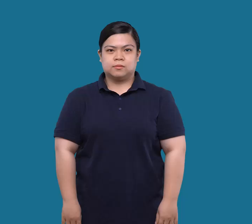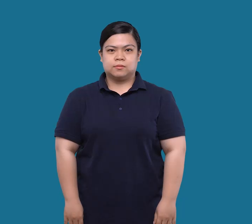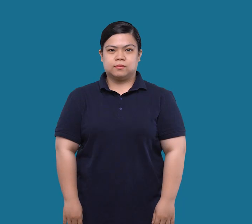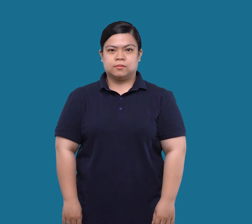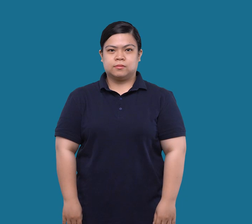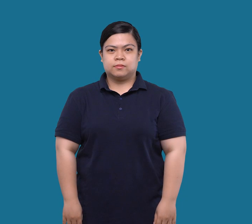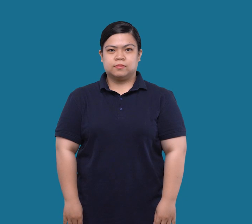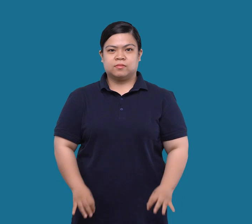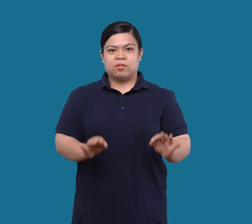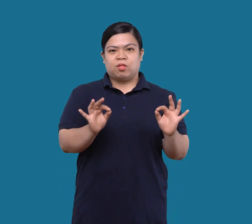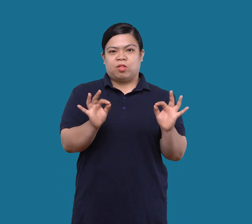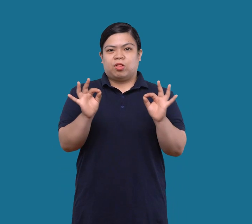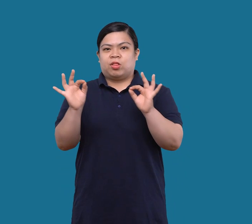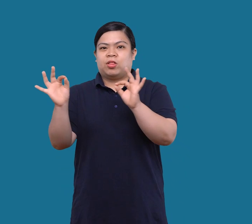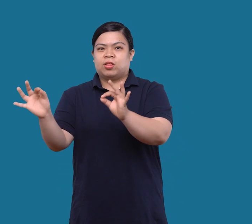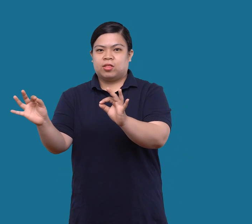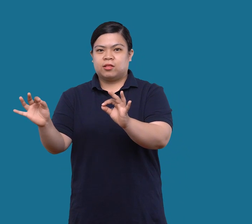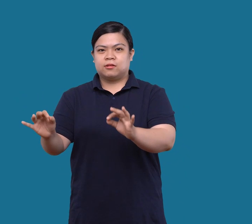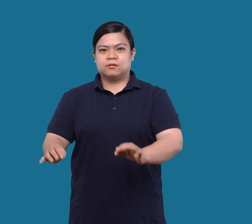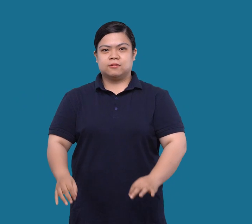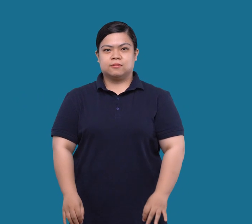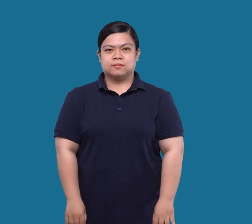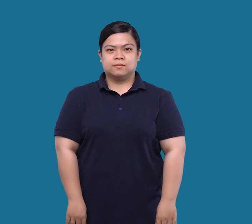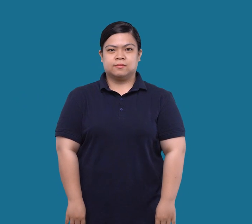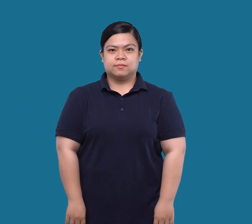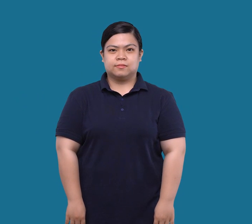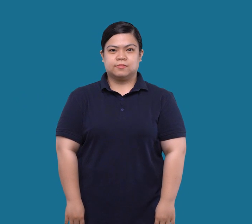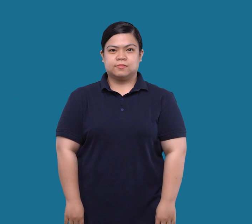Hoãn